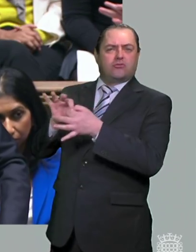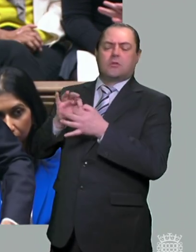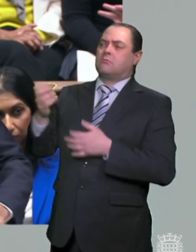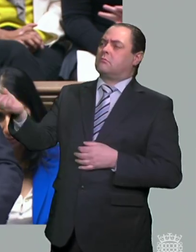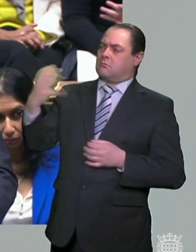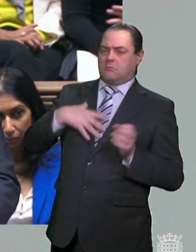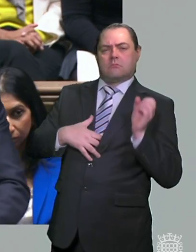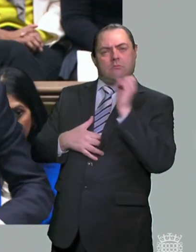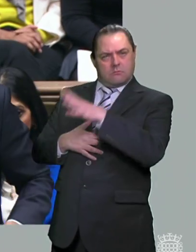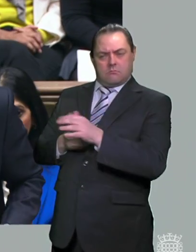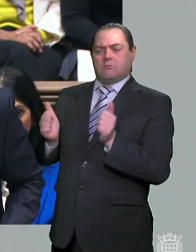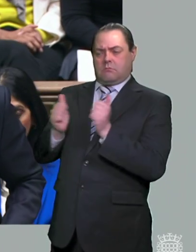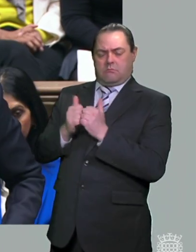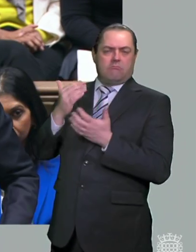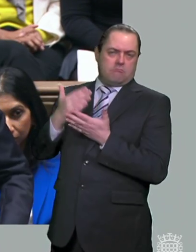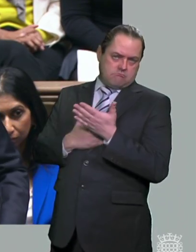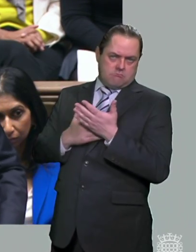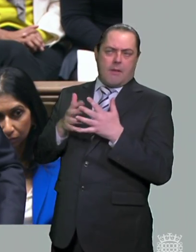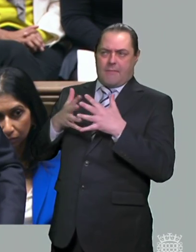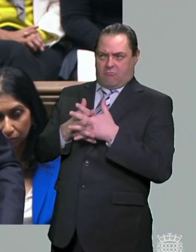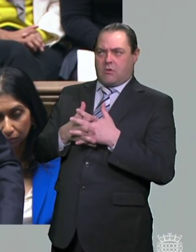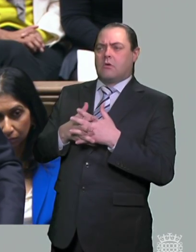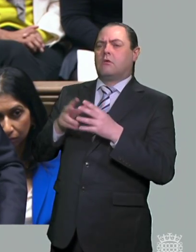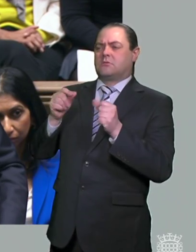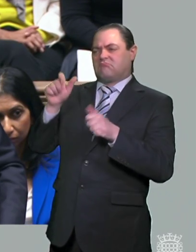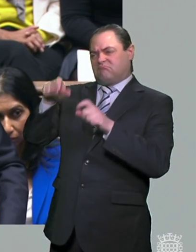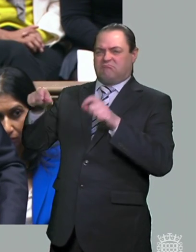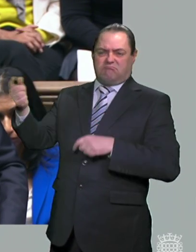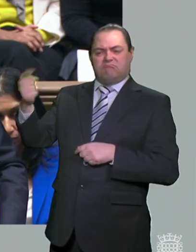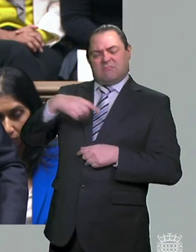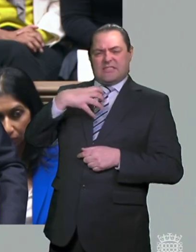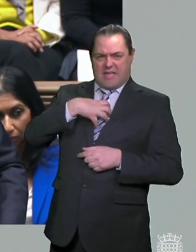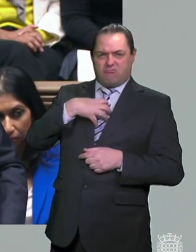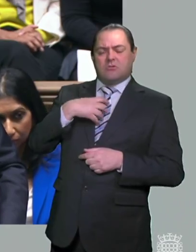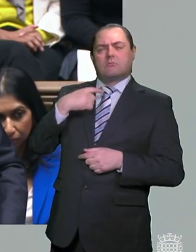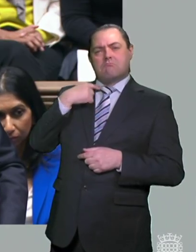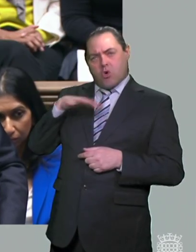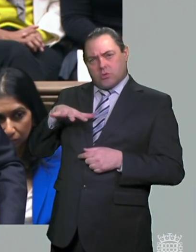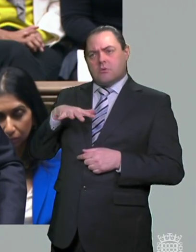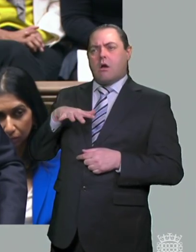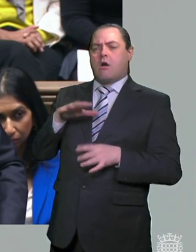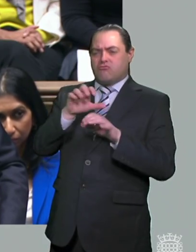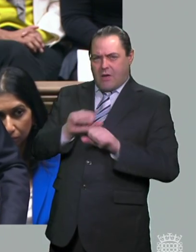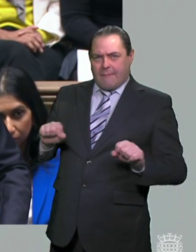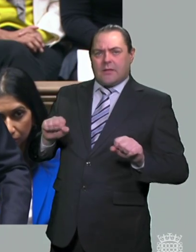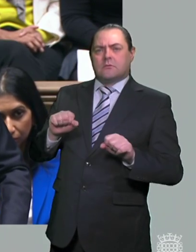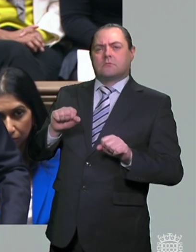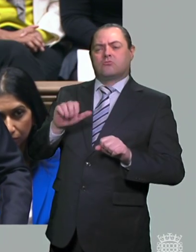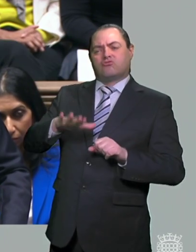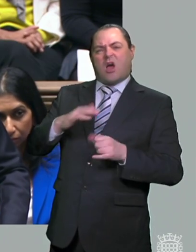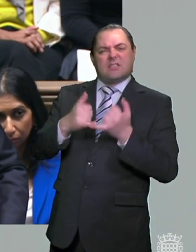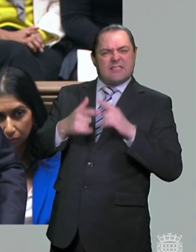Under the treaty we have with the US, we have secured the extradition and subsequent conviction of terrorists, murderers, rapists and child sex offenders.